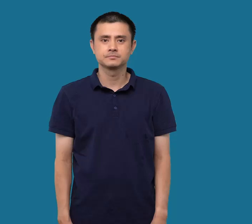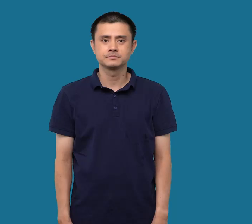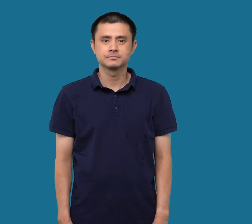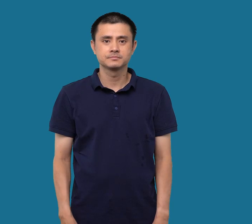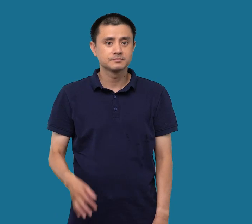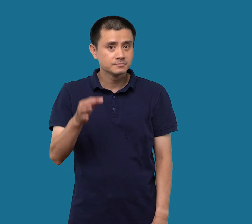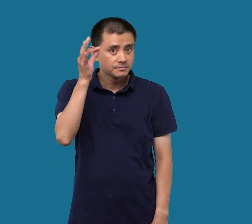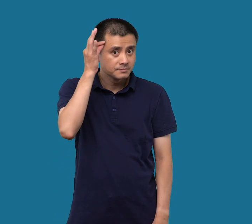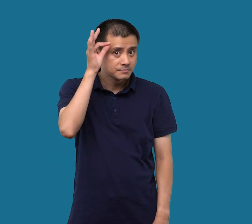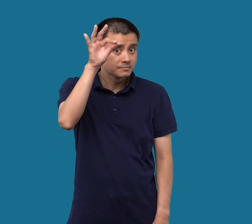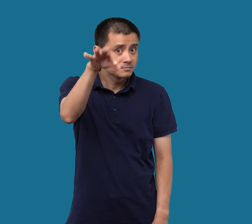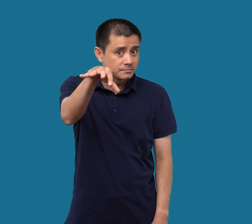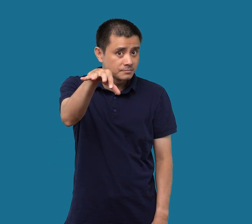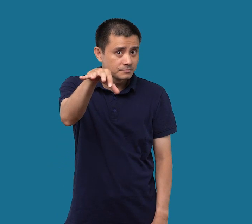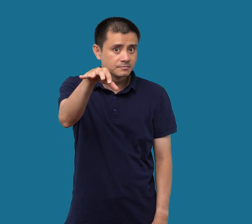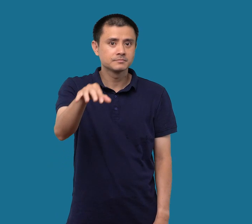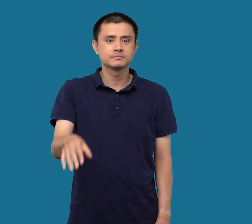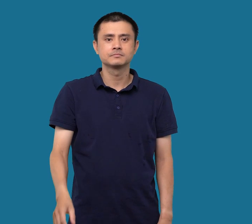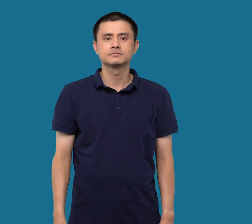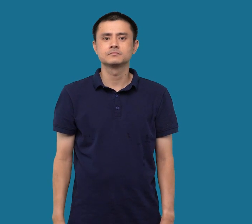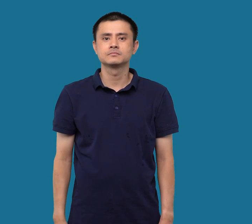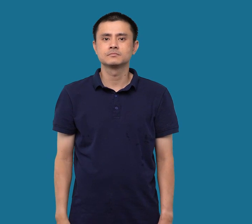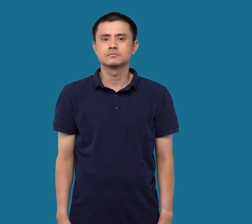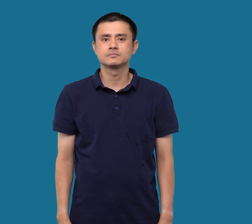gợi ý